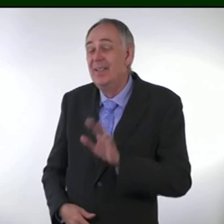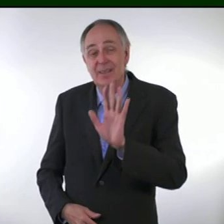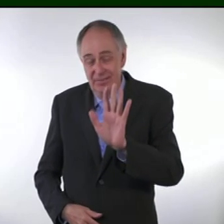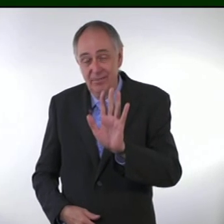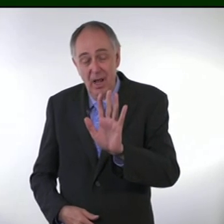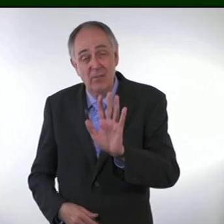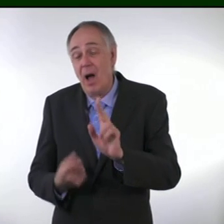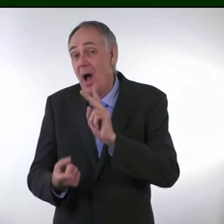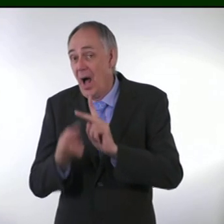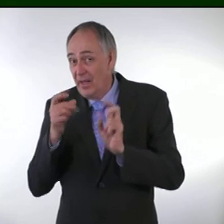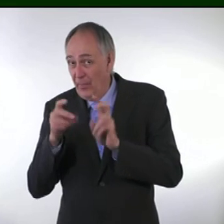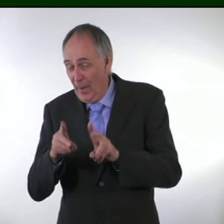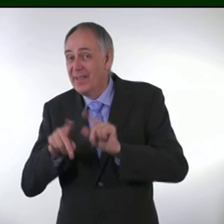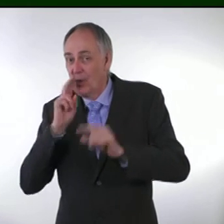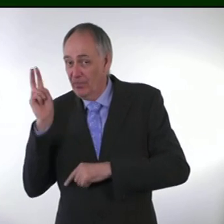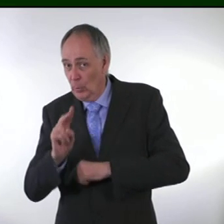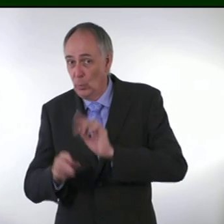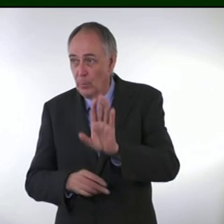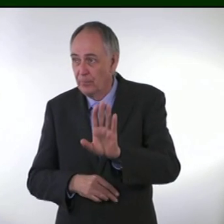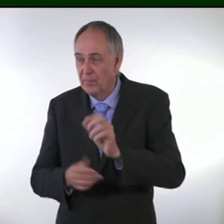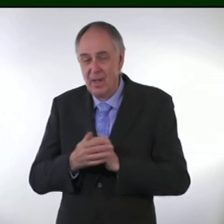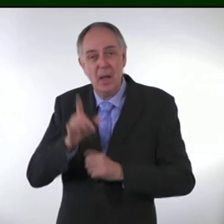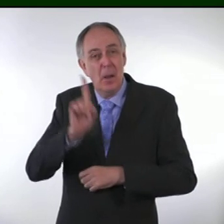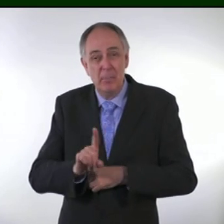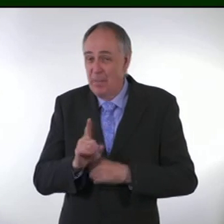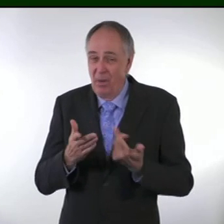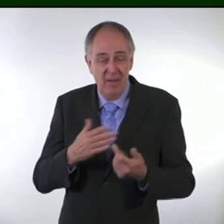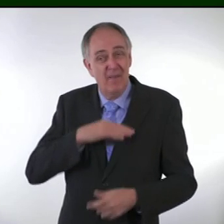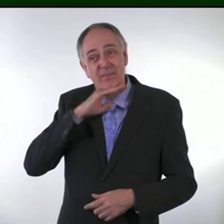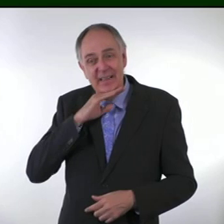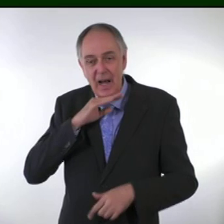The first point is that the people of this country are heartily sick of us going on about Brexit.